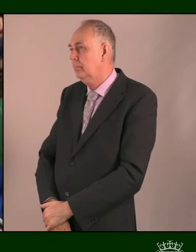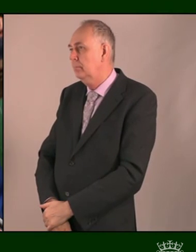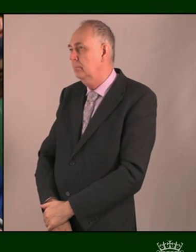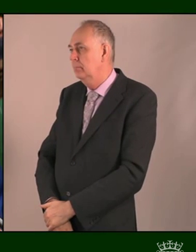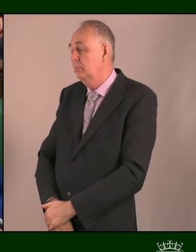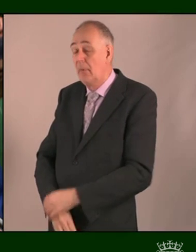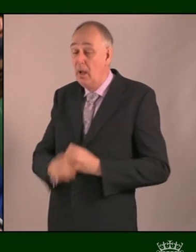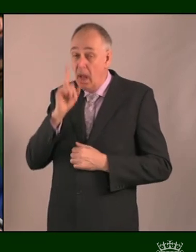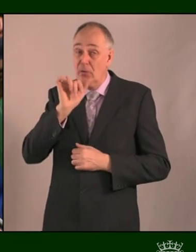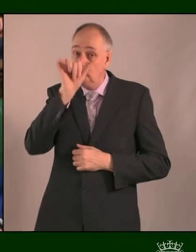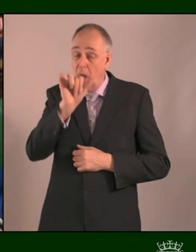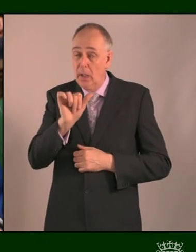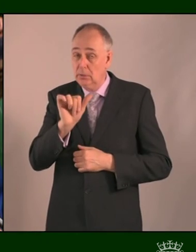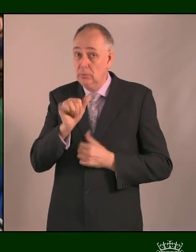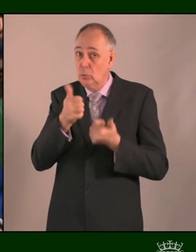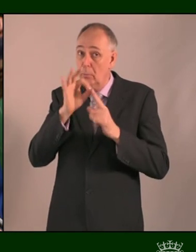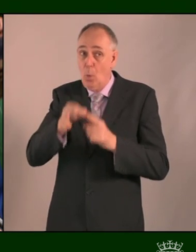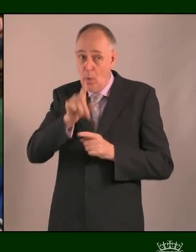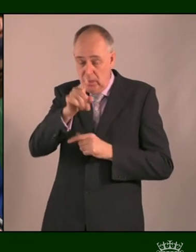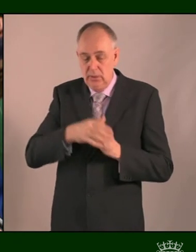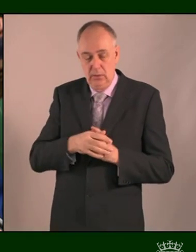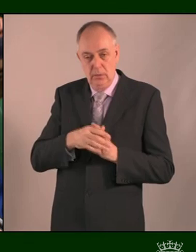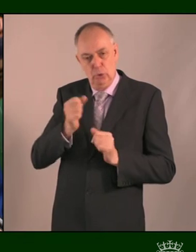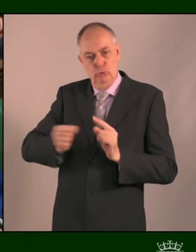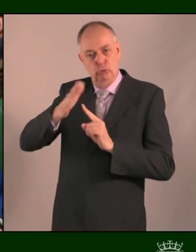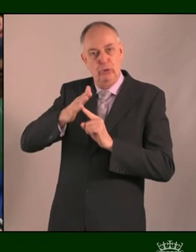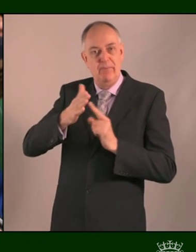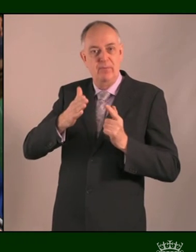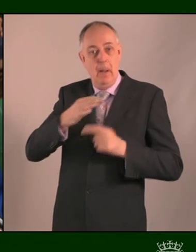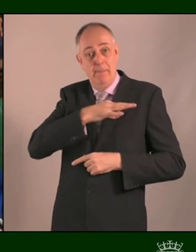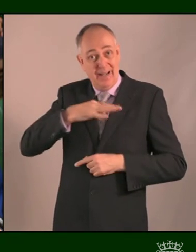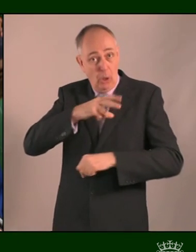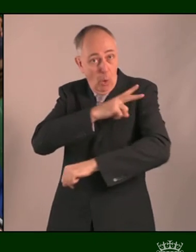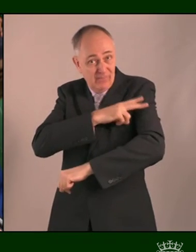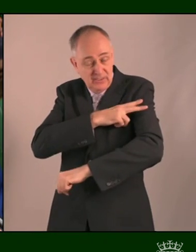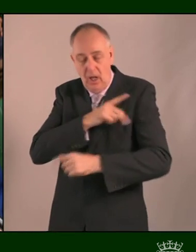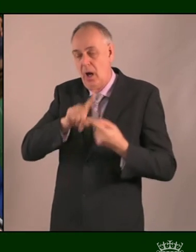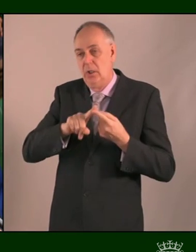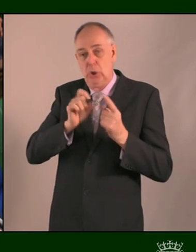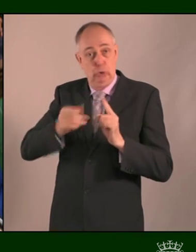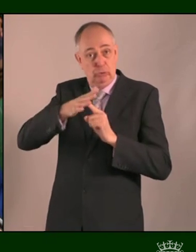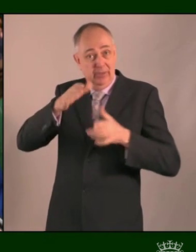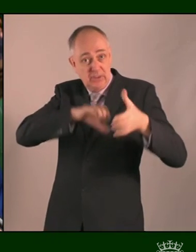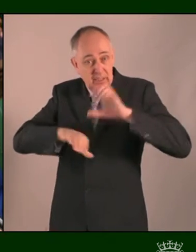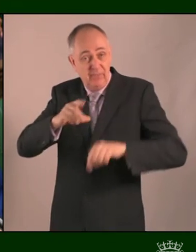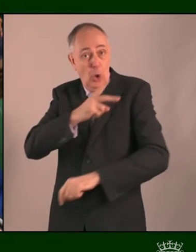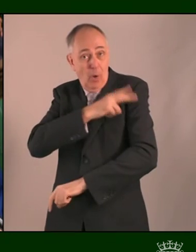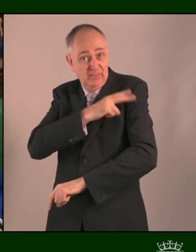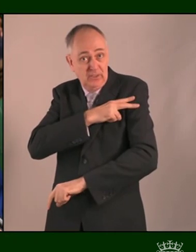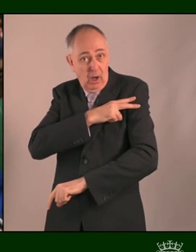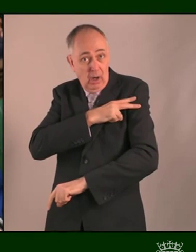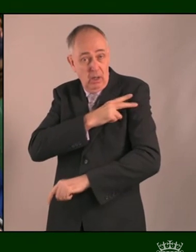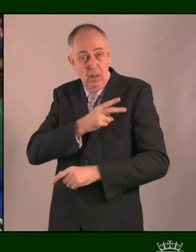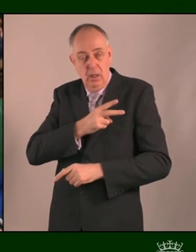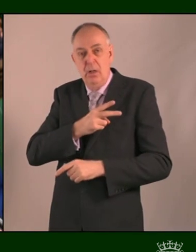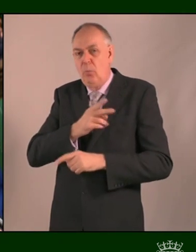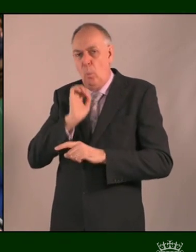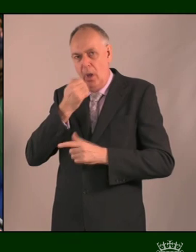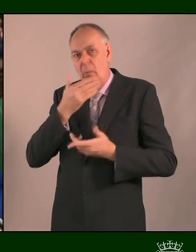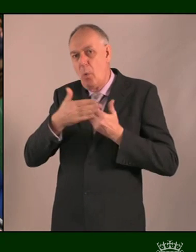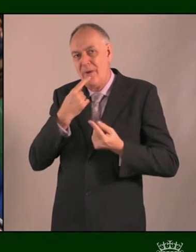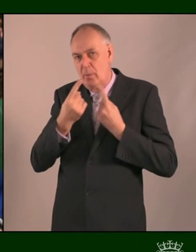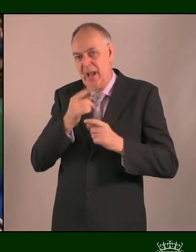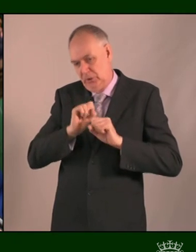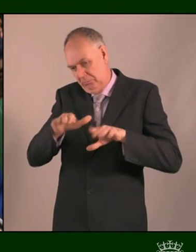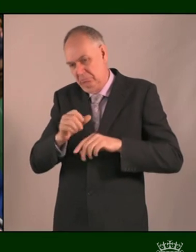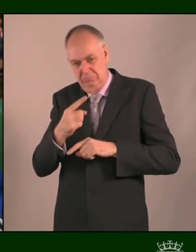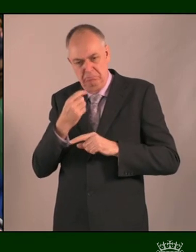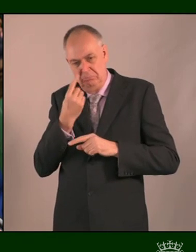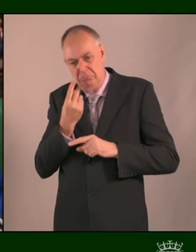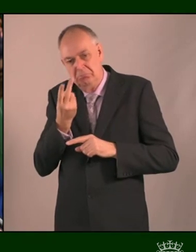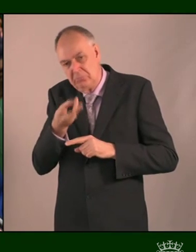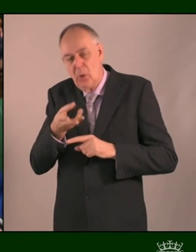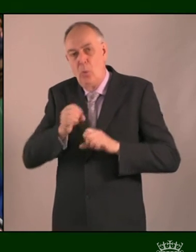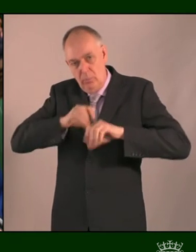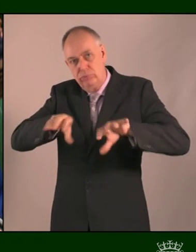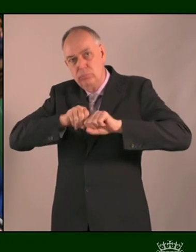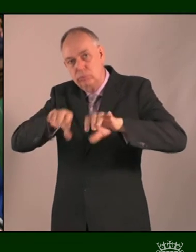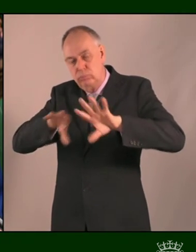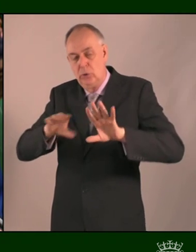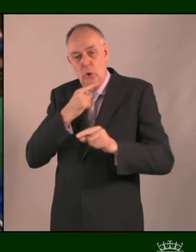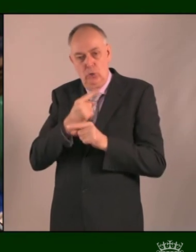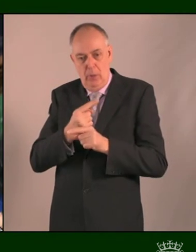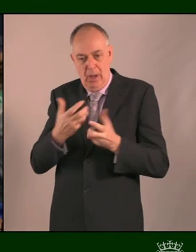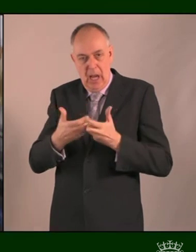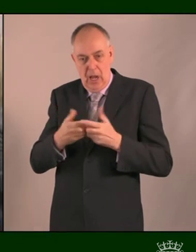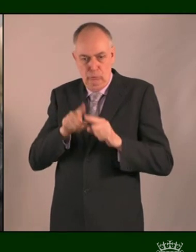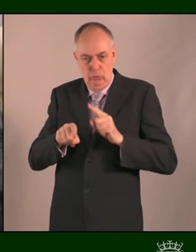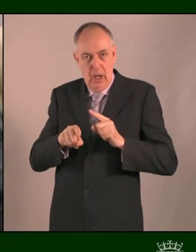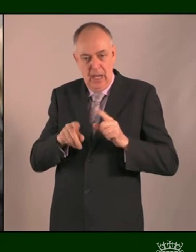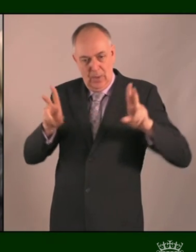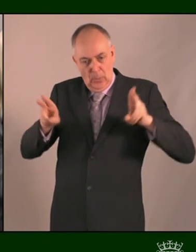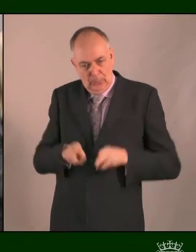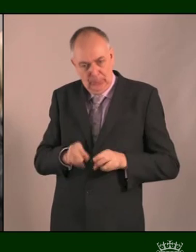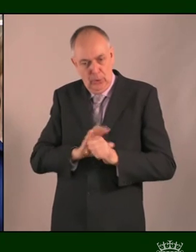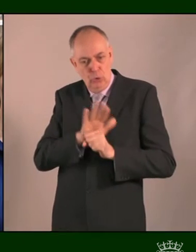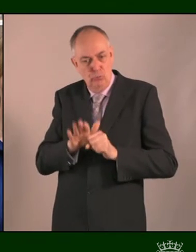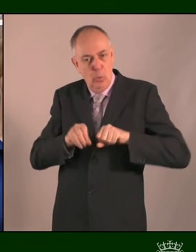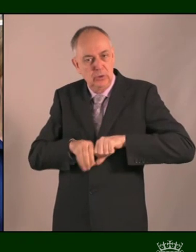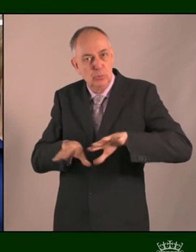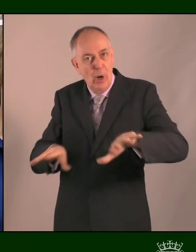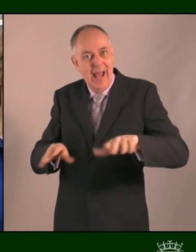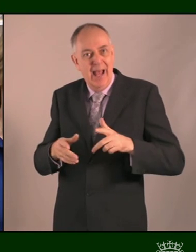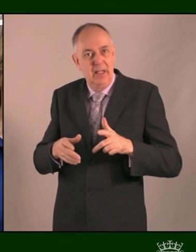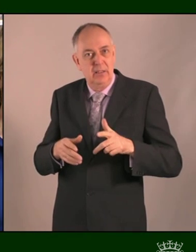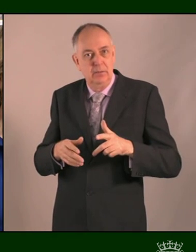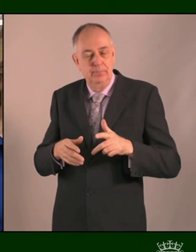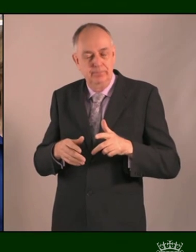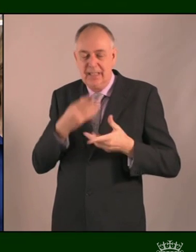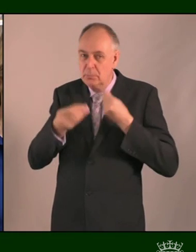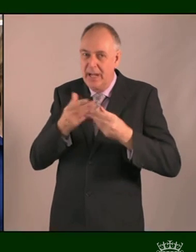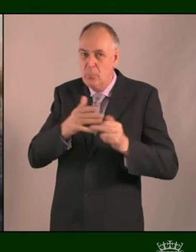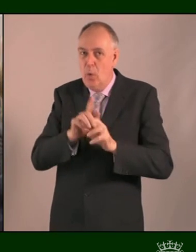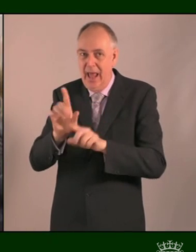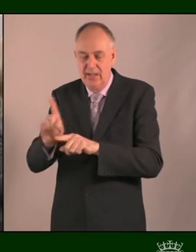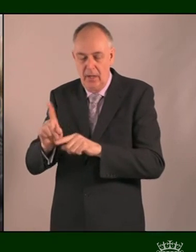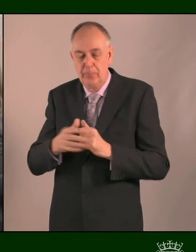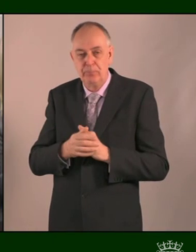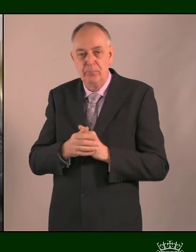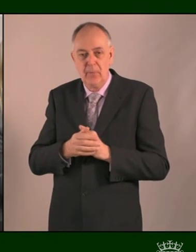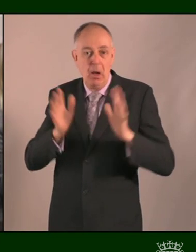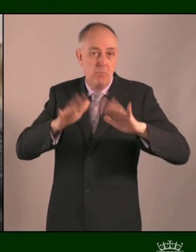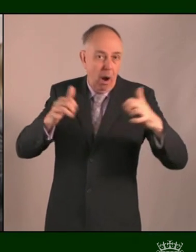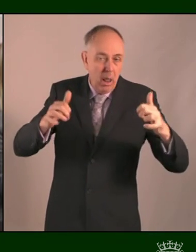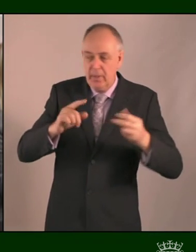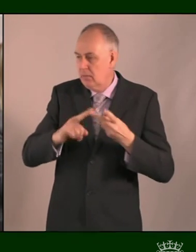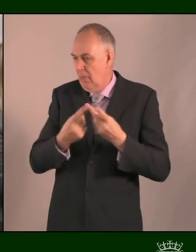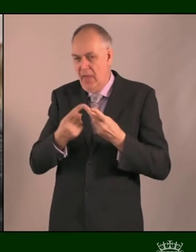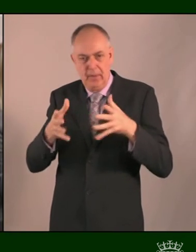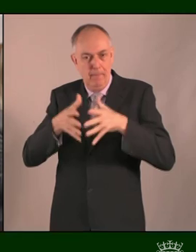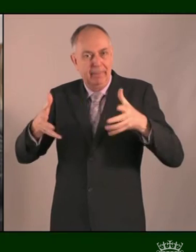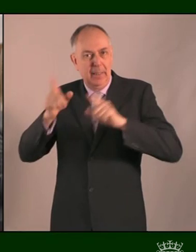The chief medical officer and the chief scientific adviser, together with my right honourable Friend the Health Secretary, will be saying a little bit more in the next couple of days about what we are going to do to delay the advance of coronavirus—in Parliament and in other large gatherings.